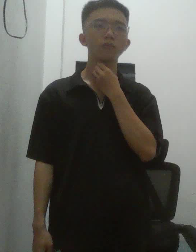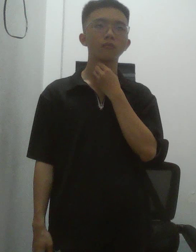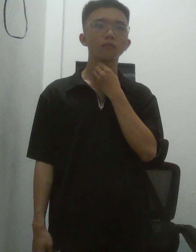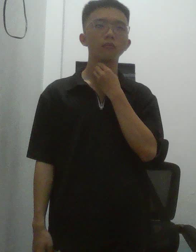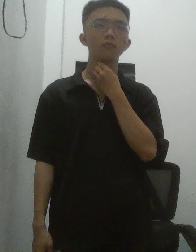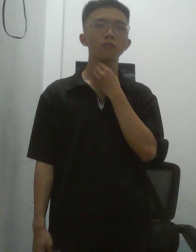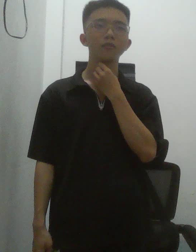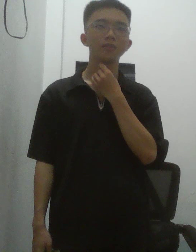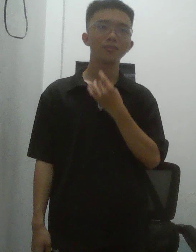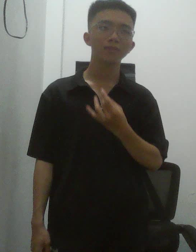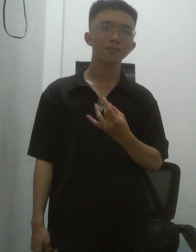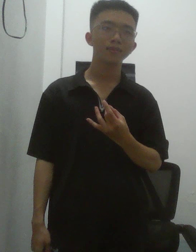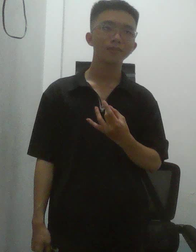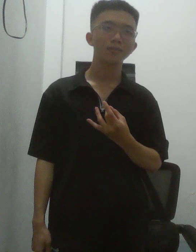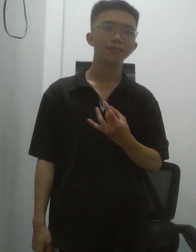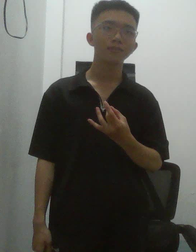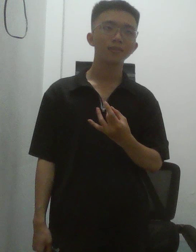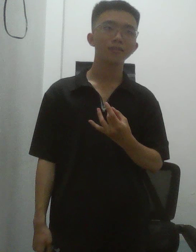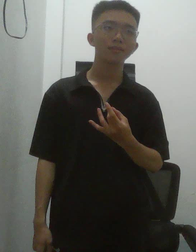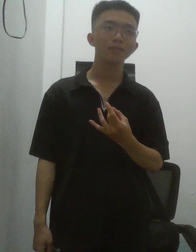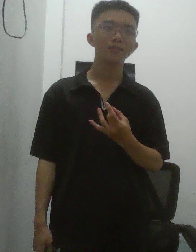thich